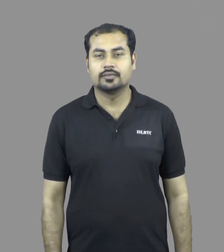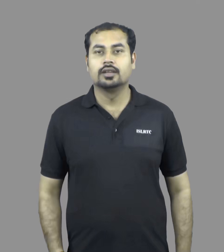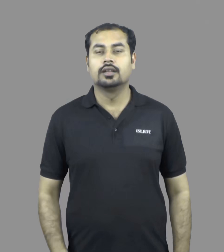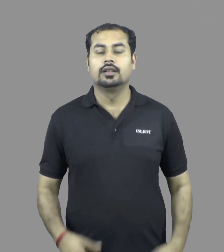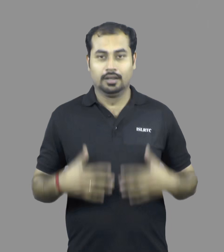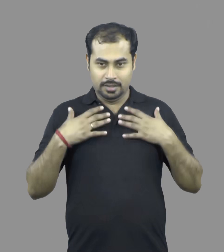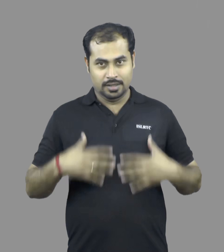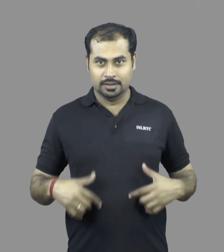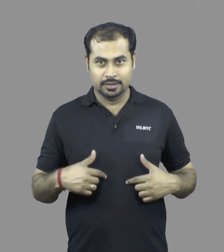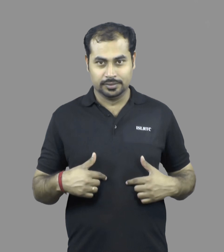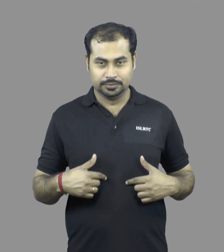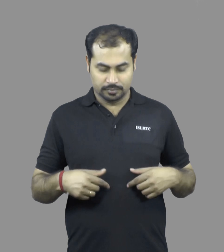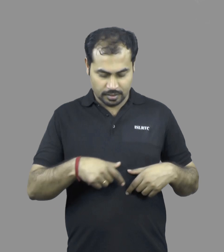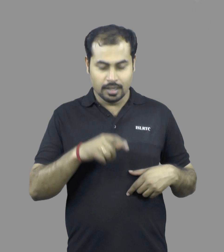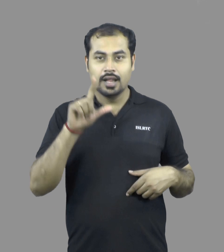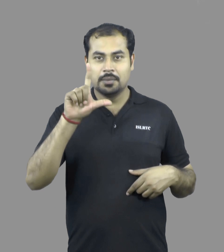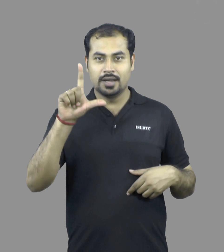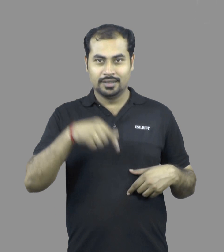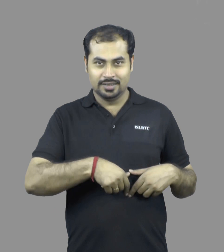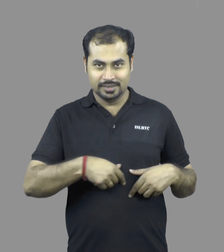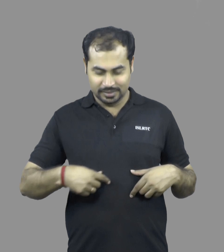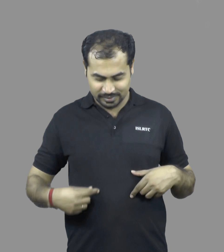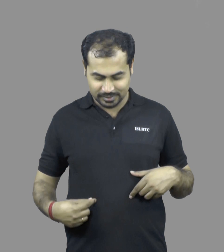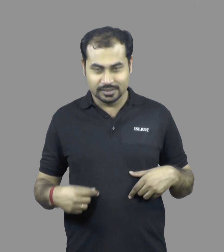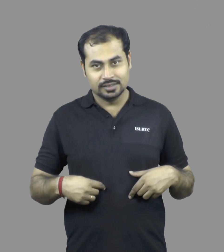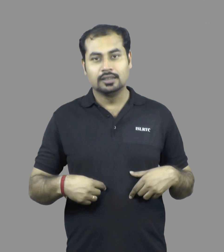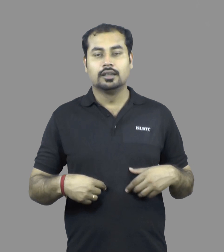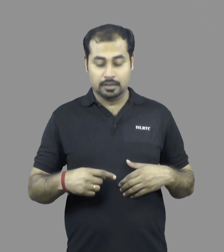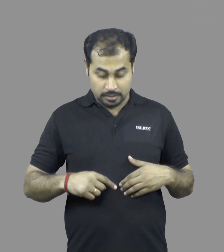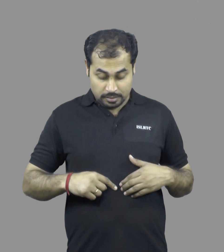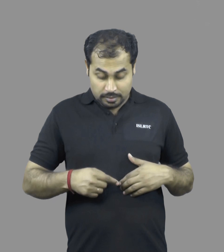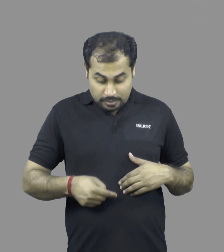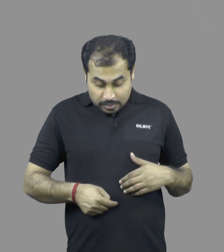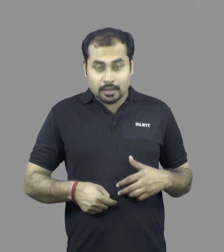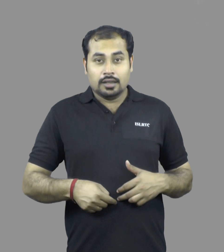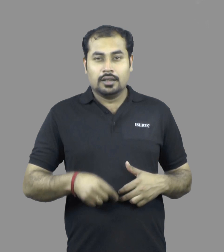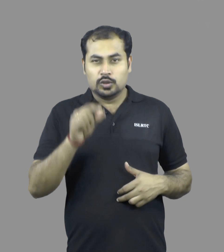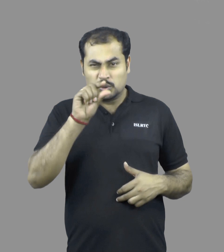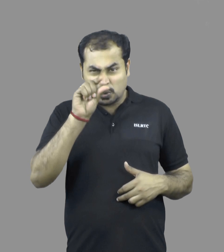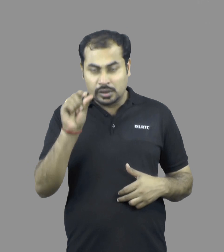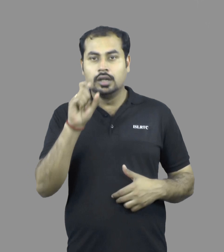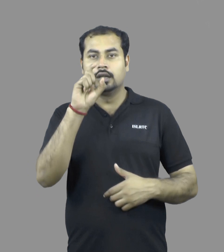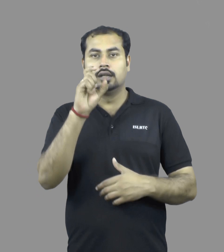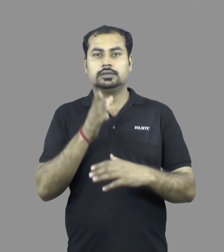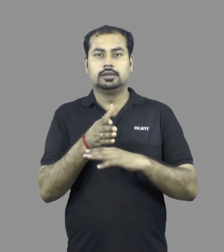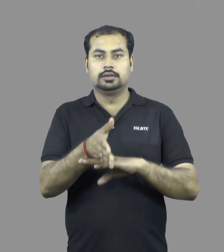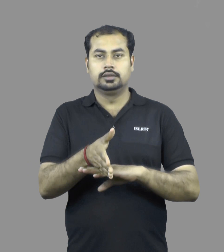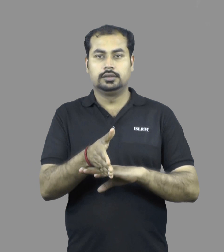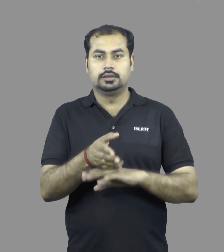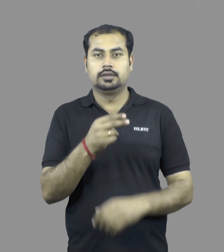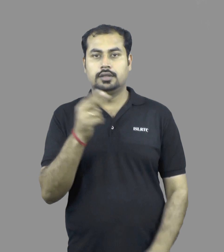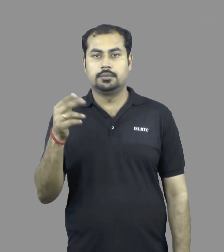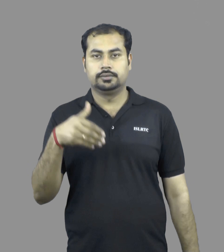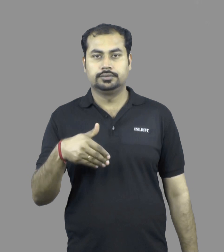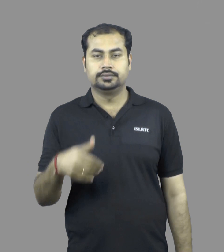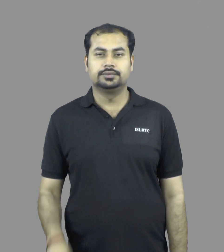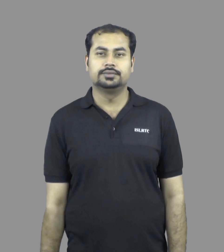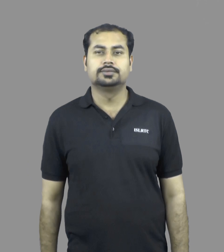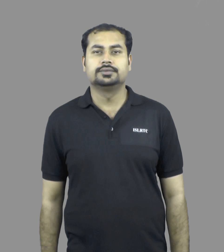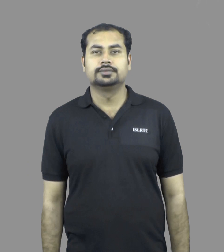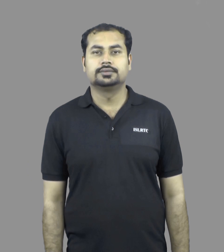Pancreatic Cancer